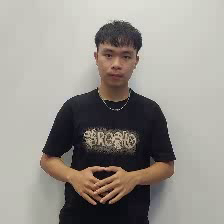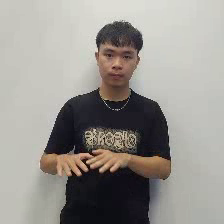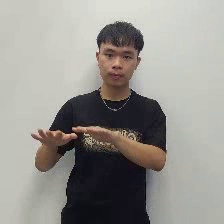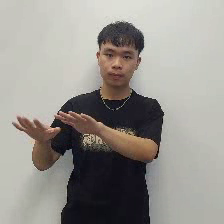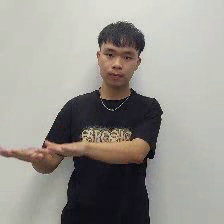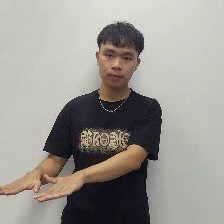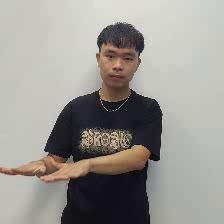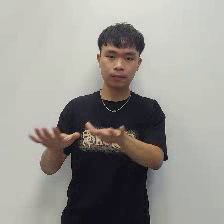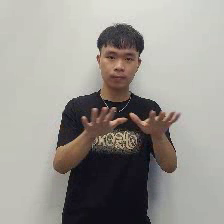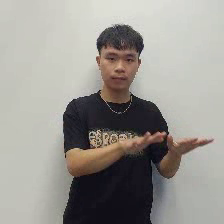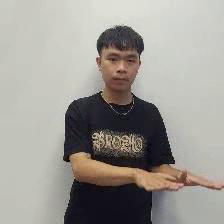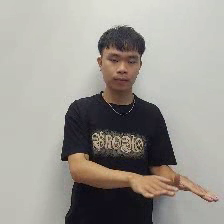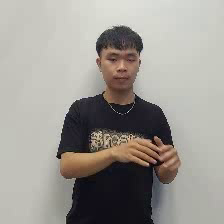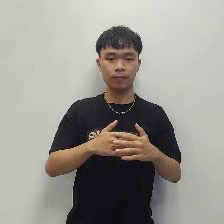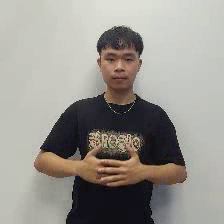Chậm lại